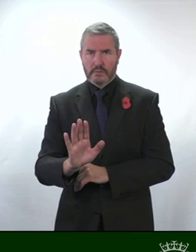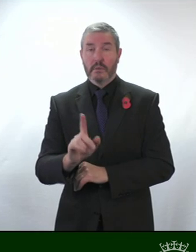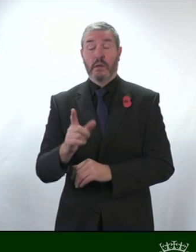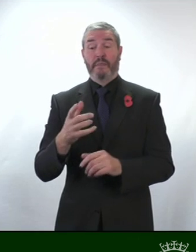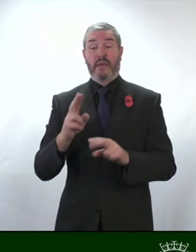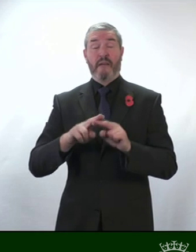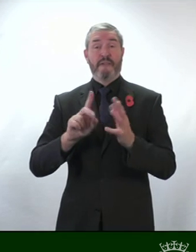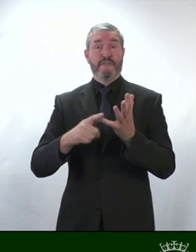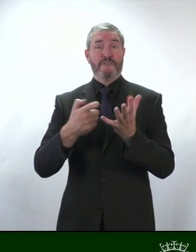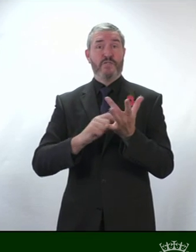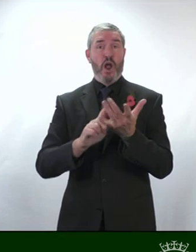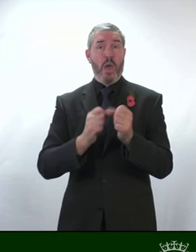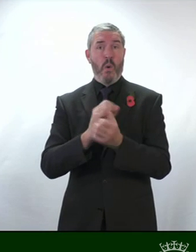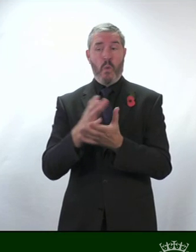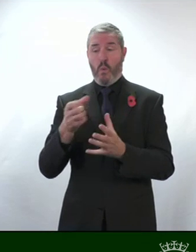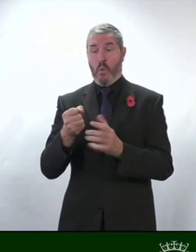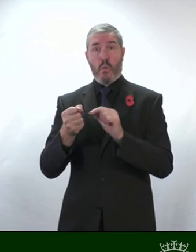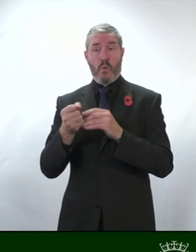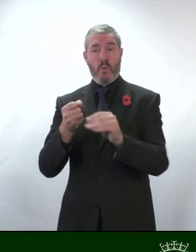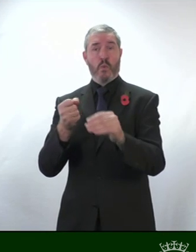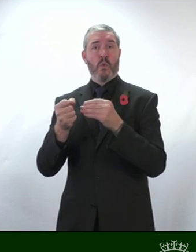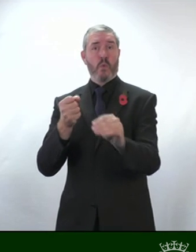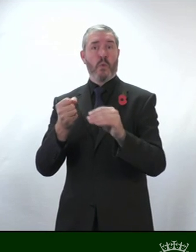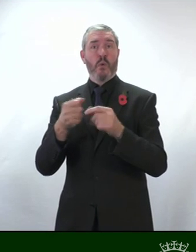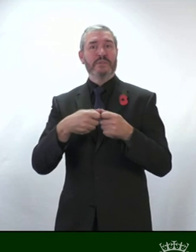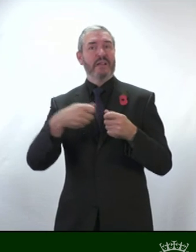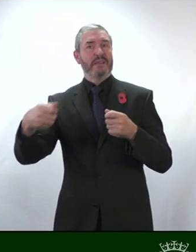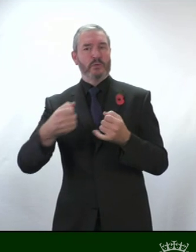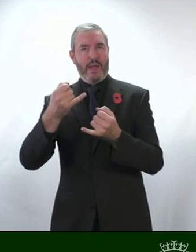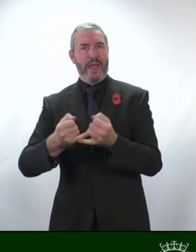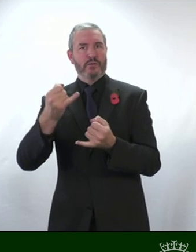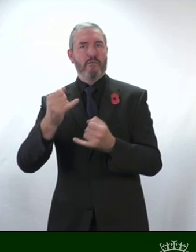Gentleman knows, was extended until the end of October.